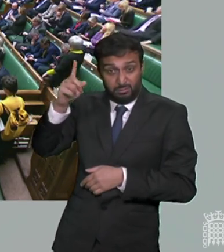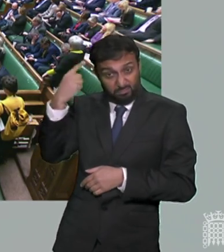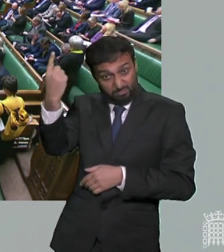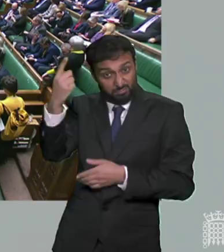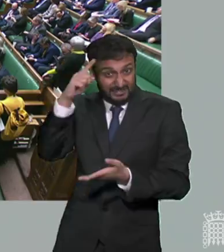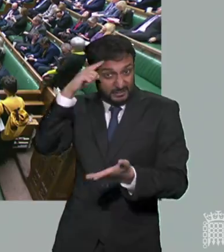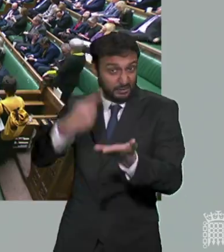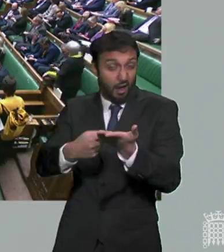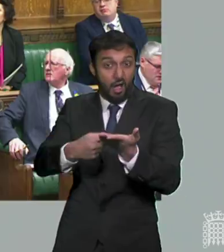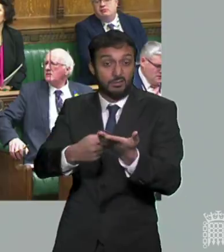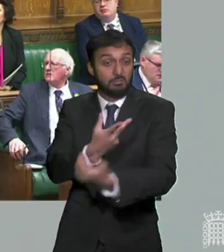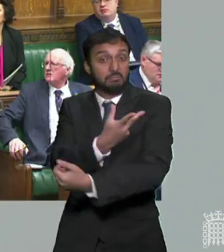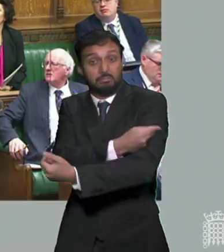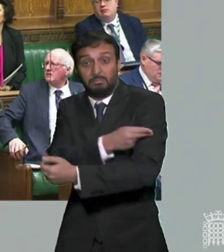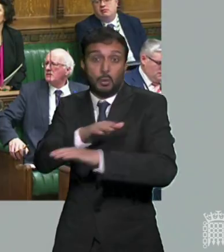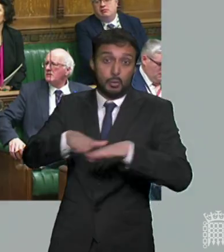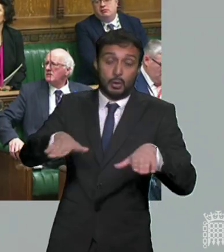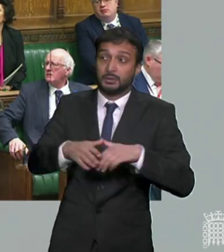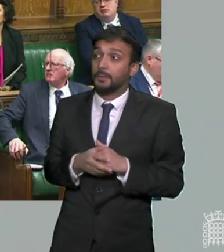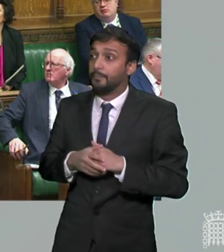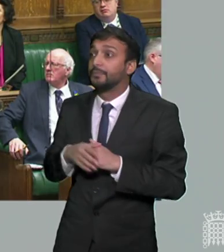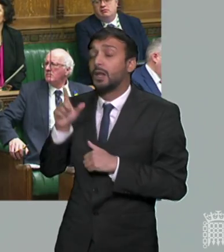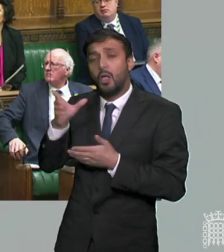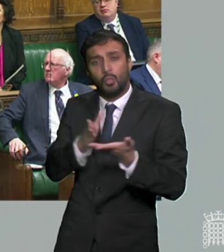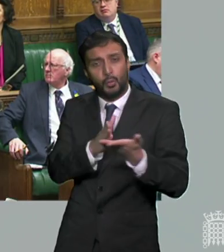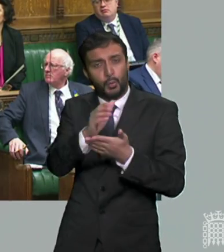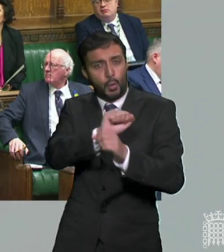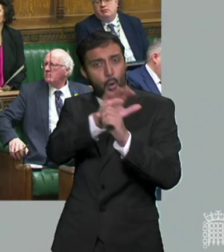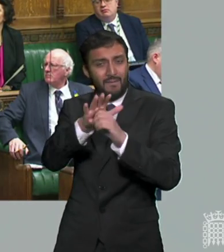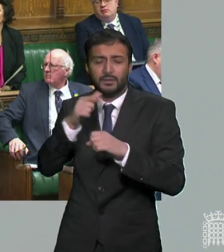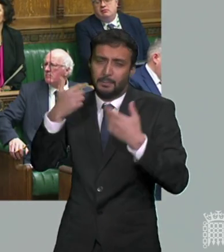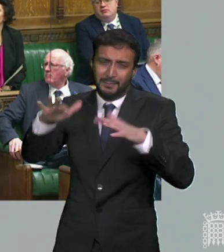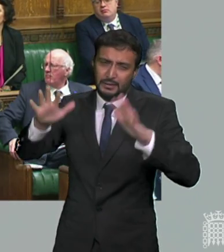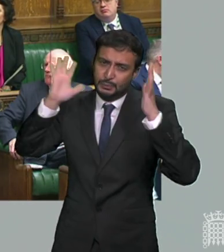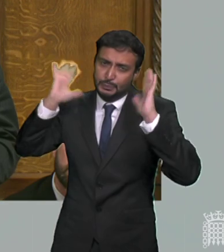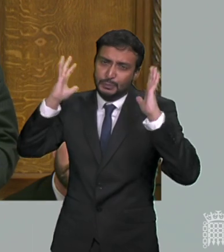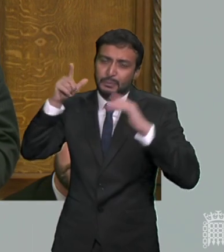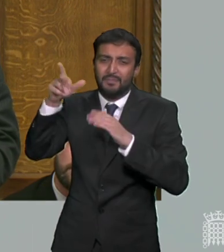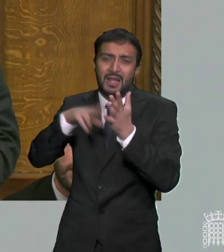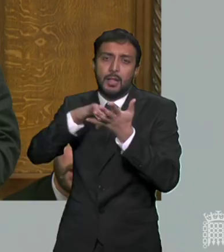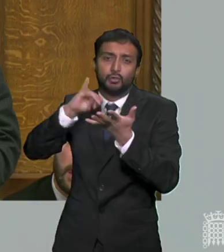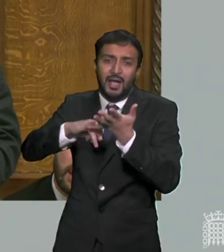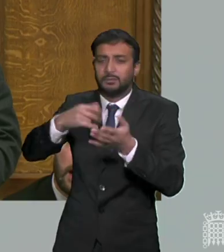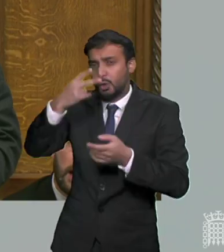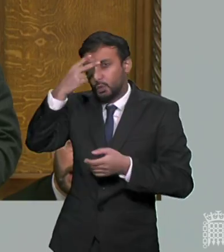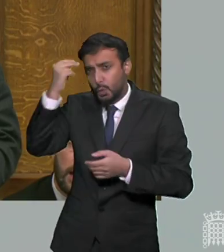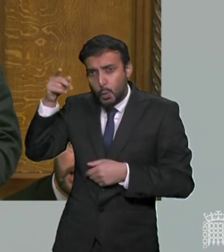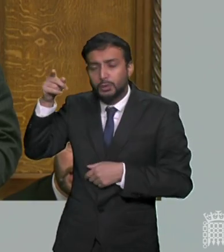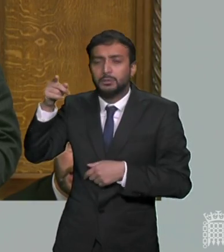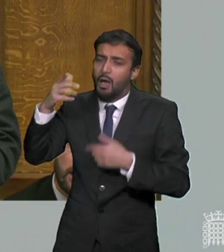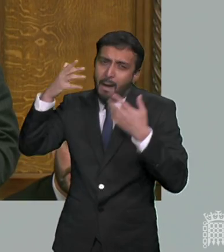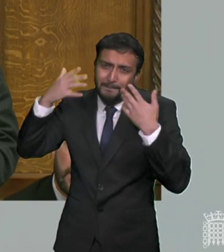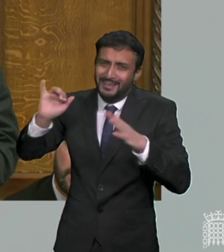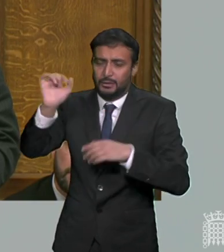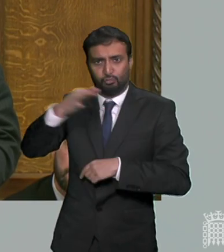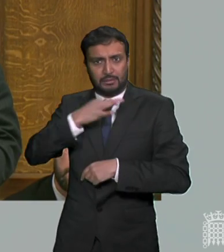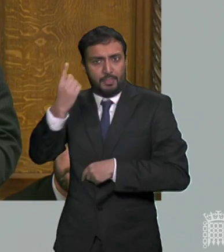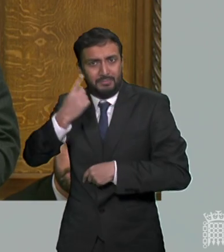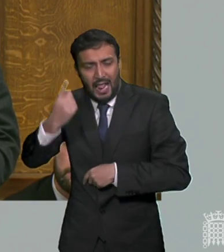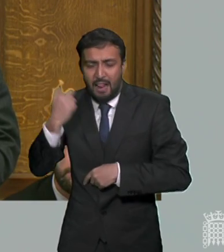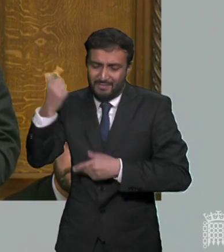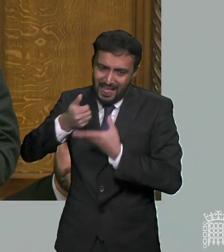During covid, we all applauded our NHS nurses, who put their lives on the line to help millions of our constituents and loved ones.